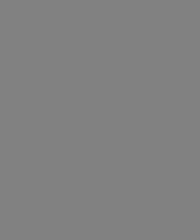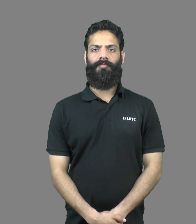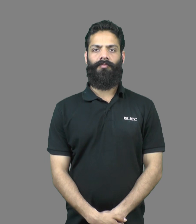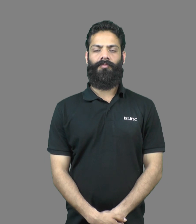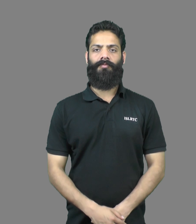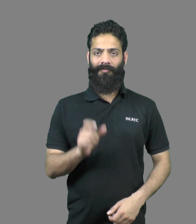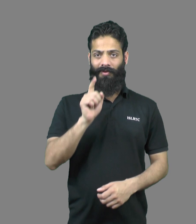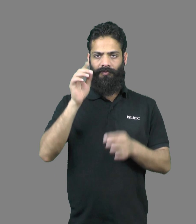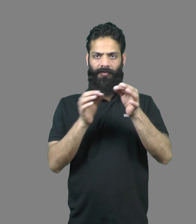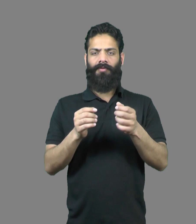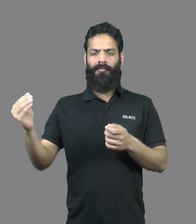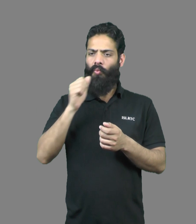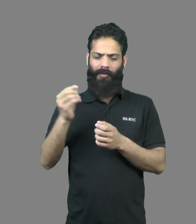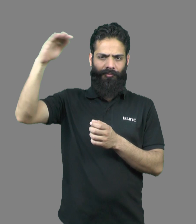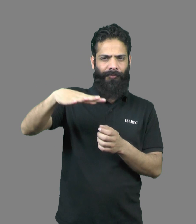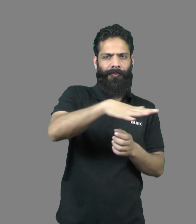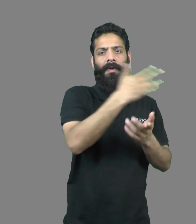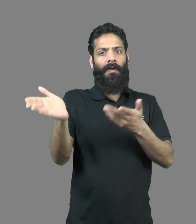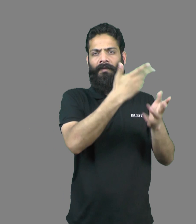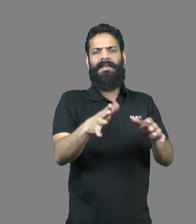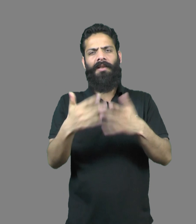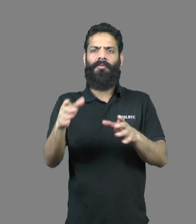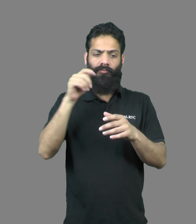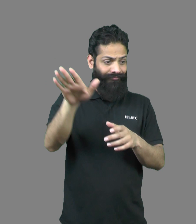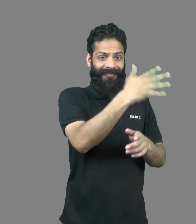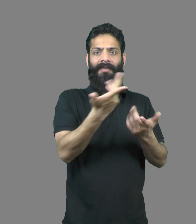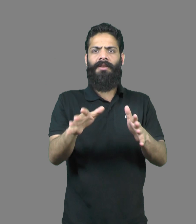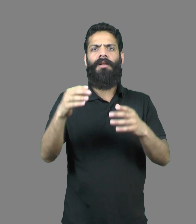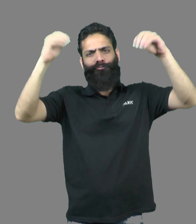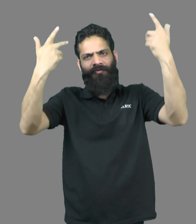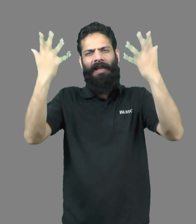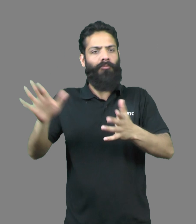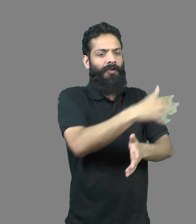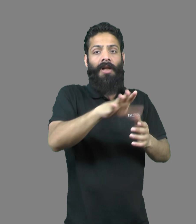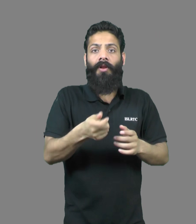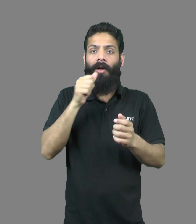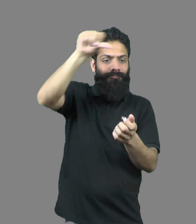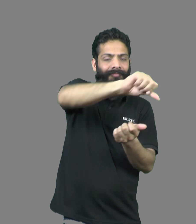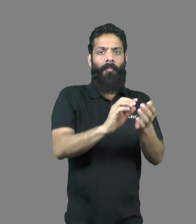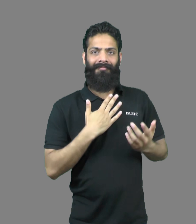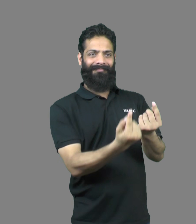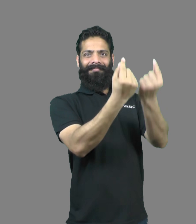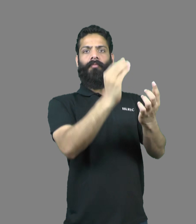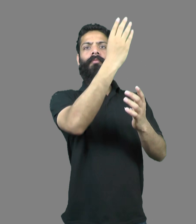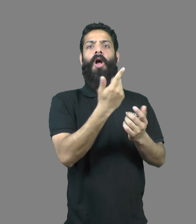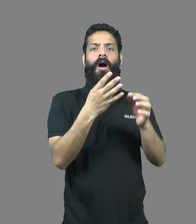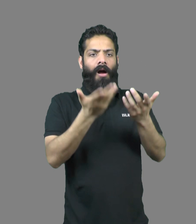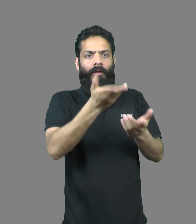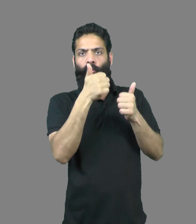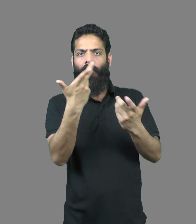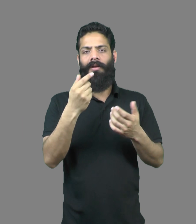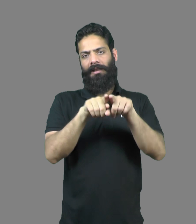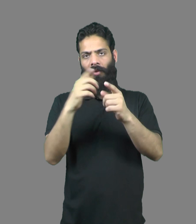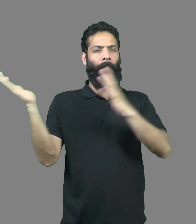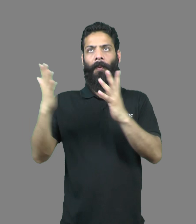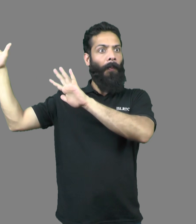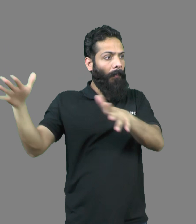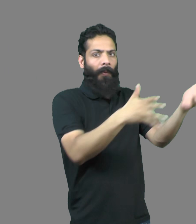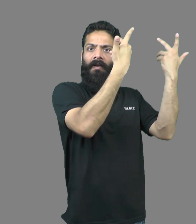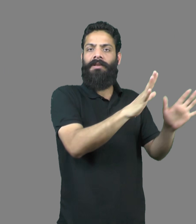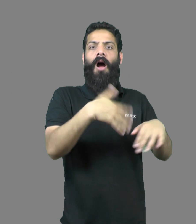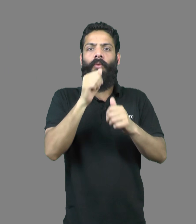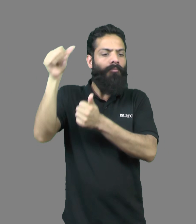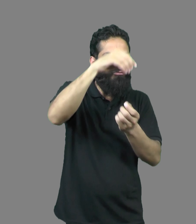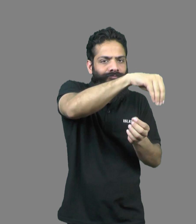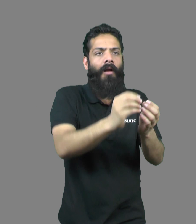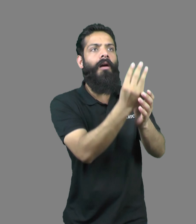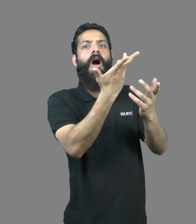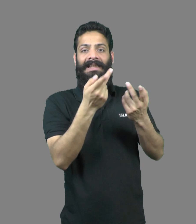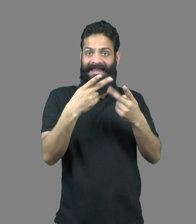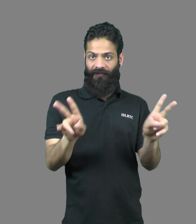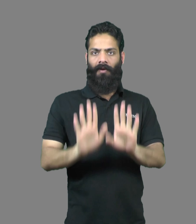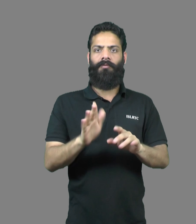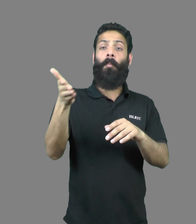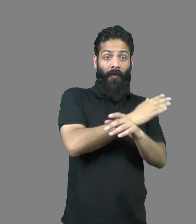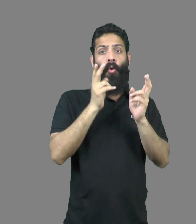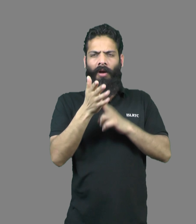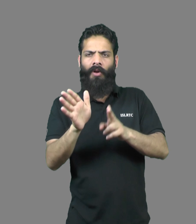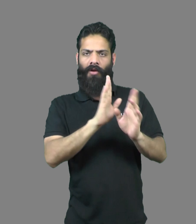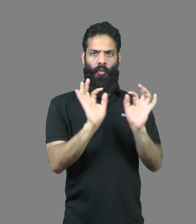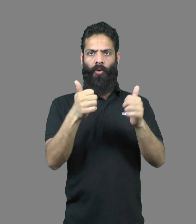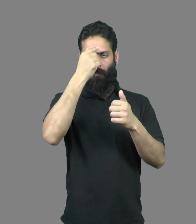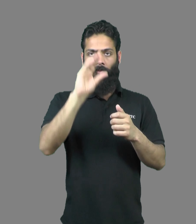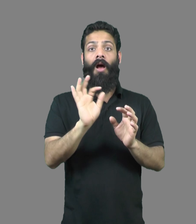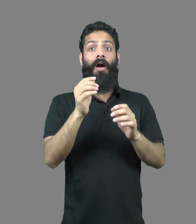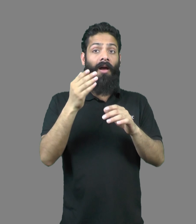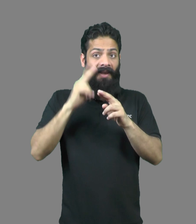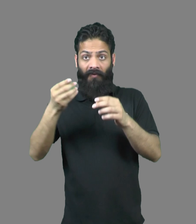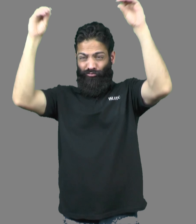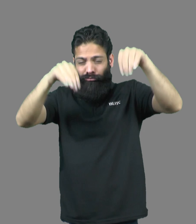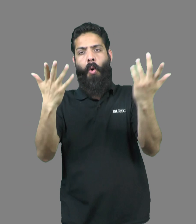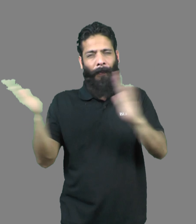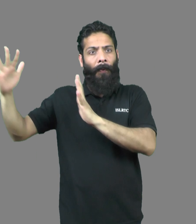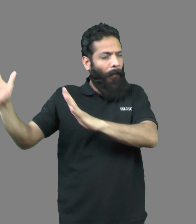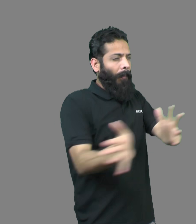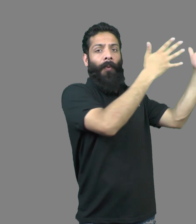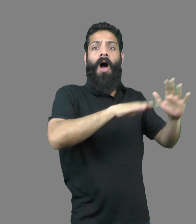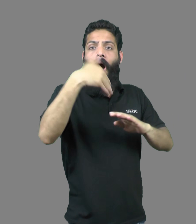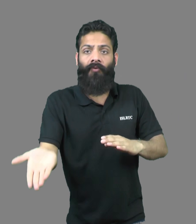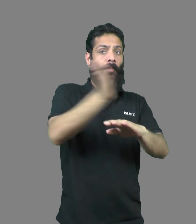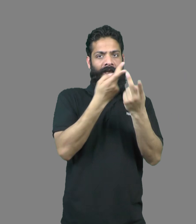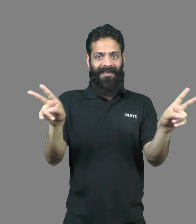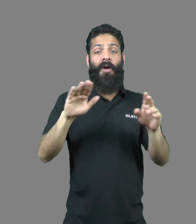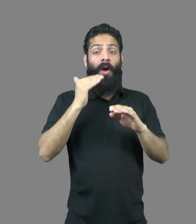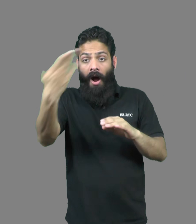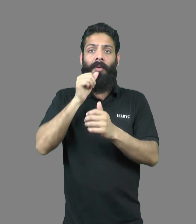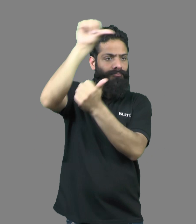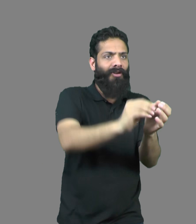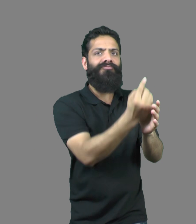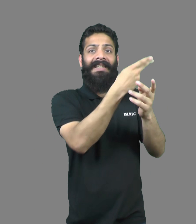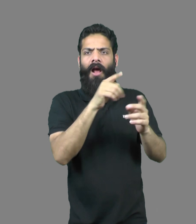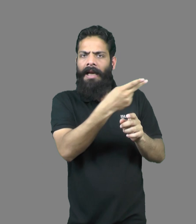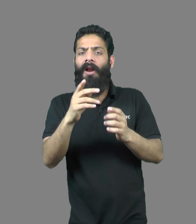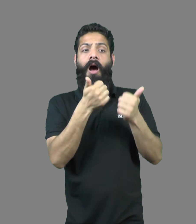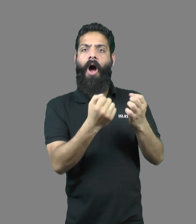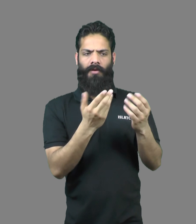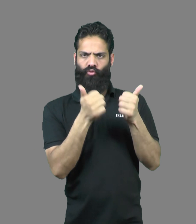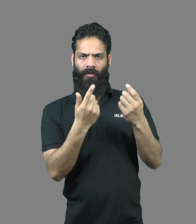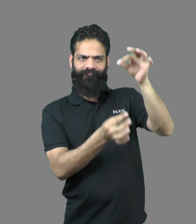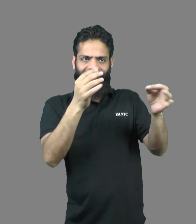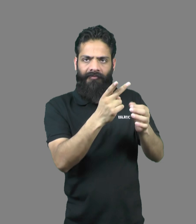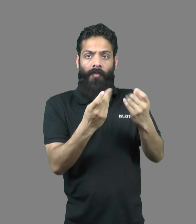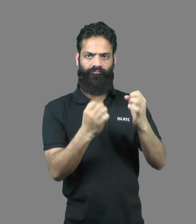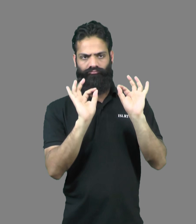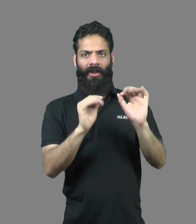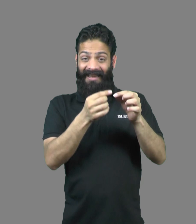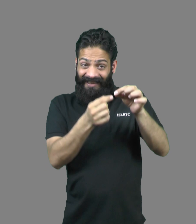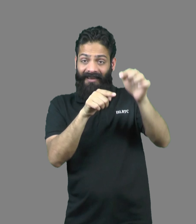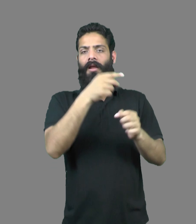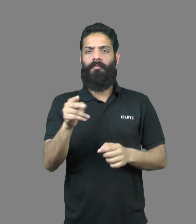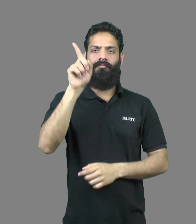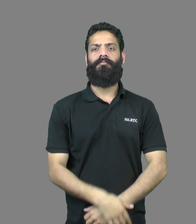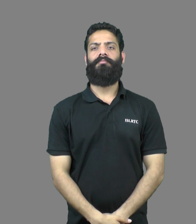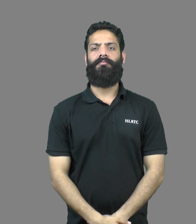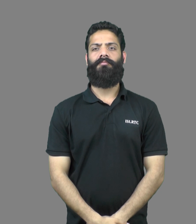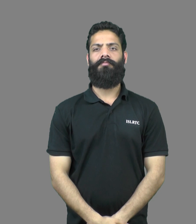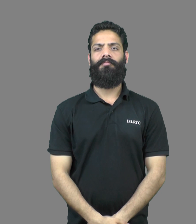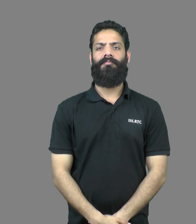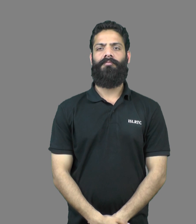Application Efficiency